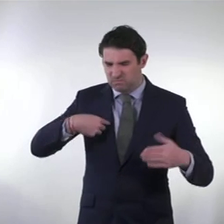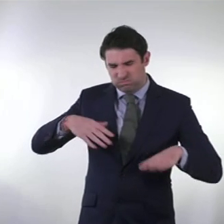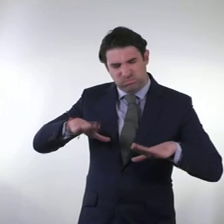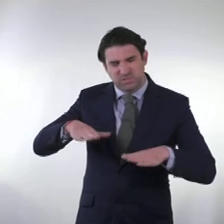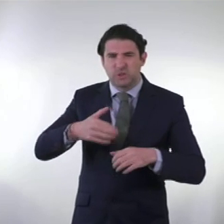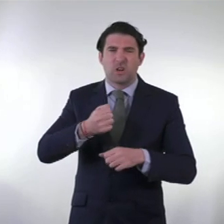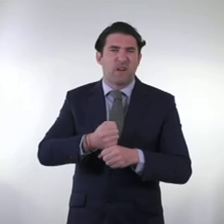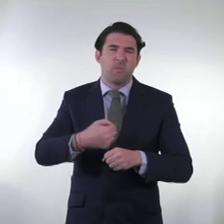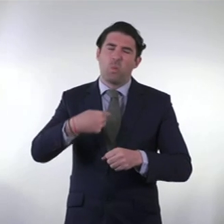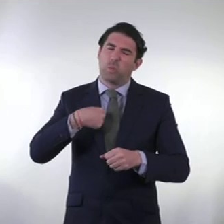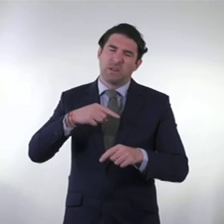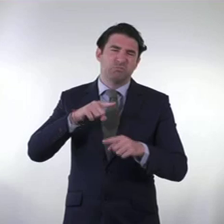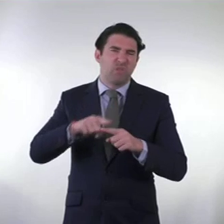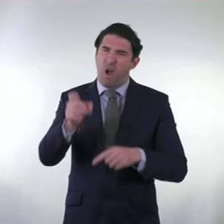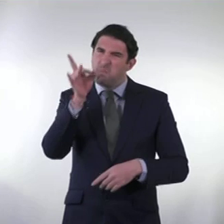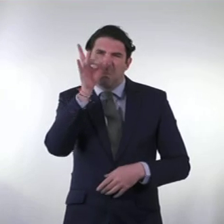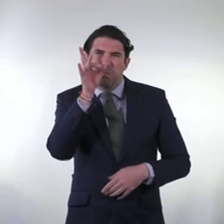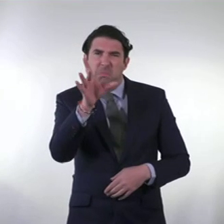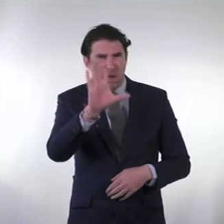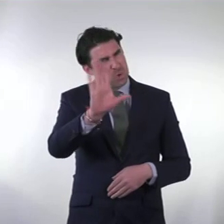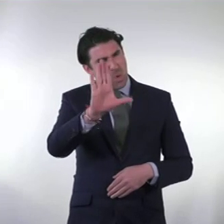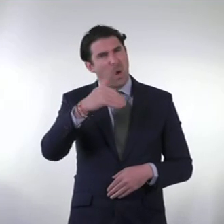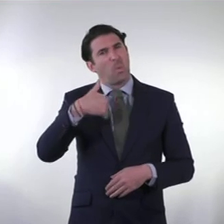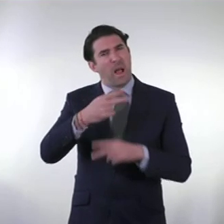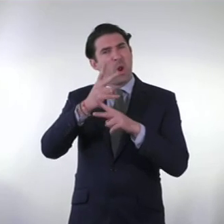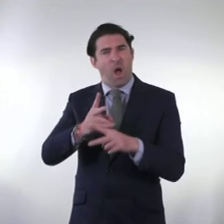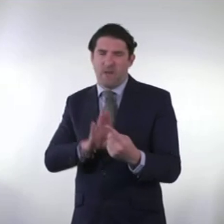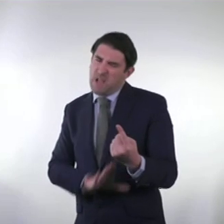We will do everything we can to save every job.